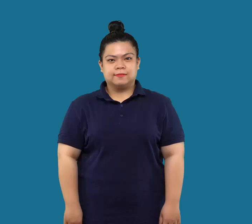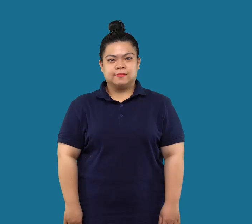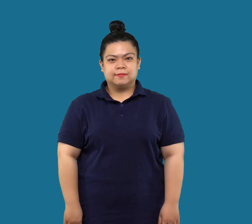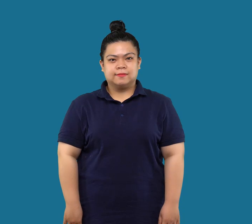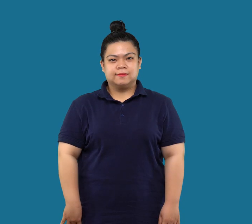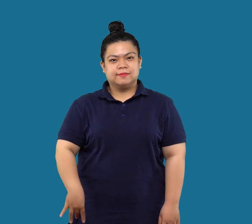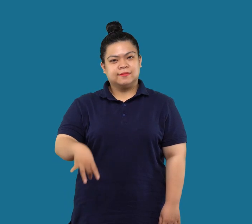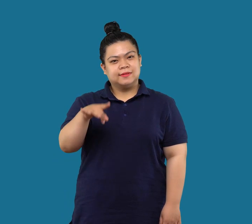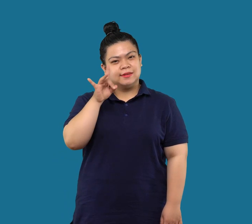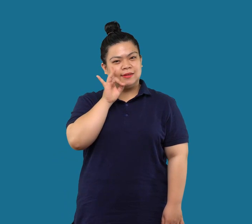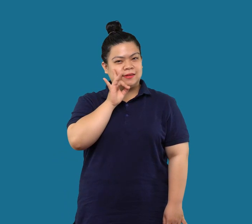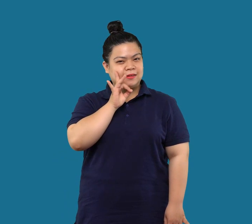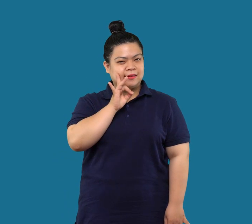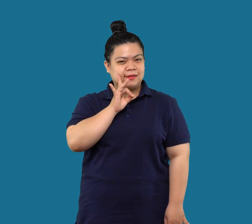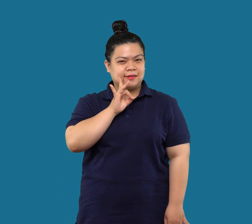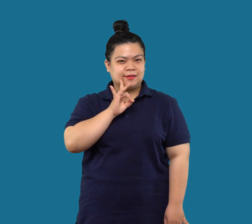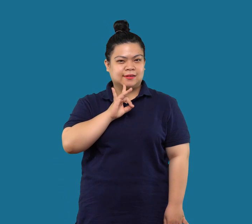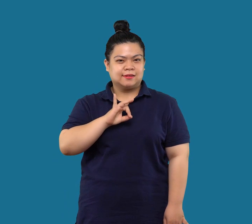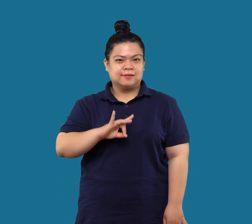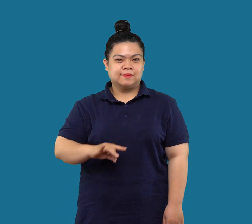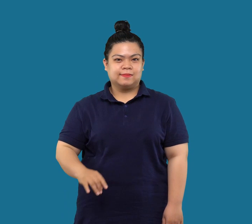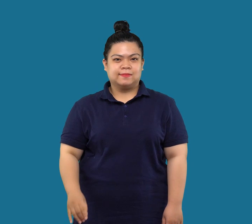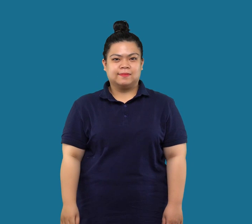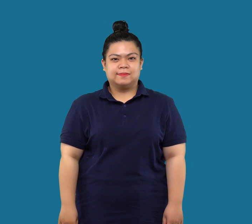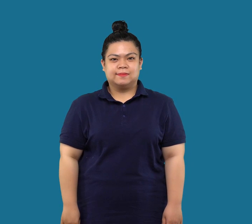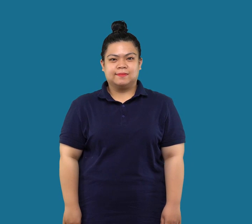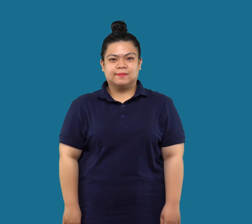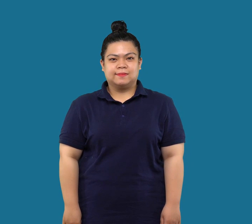nhân hậu